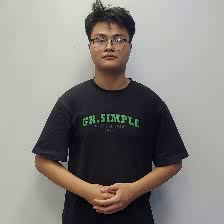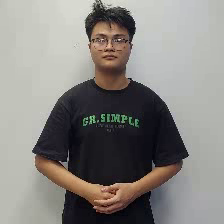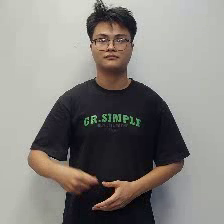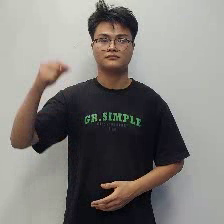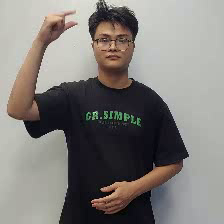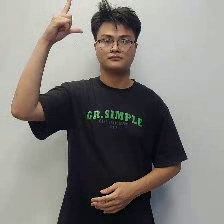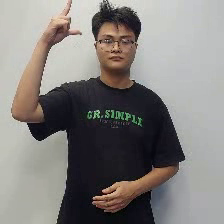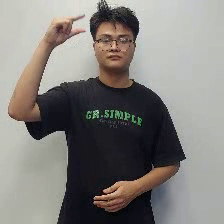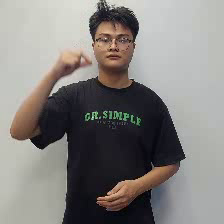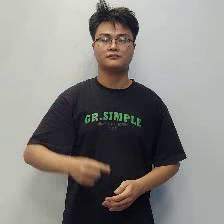Thức dậy